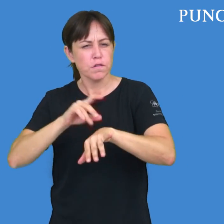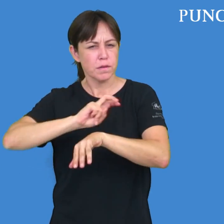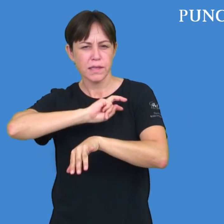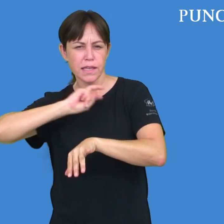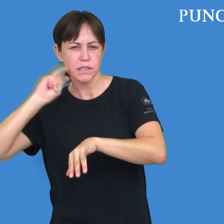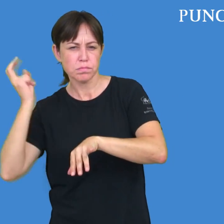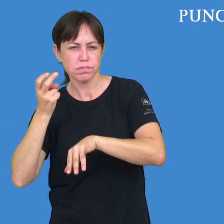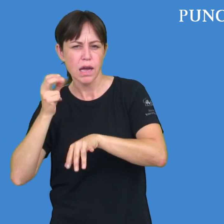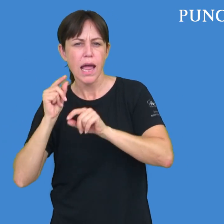etc